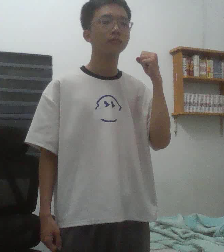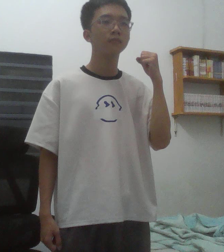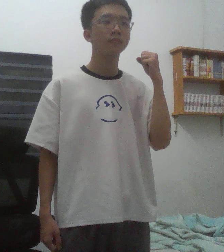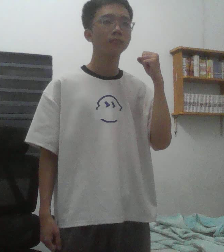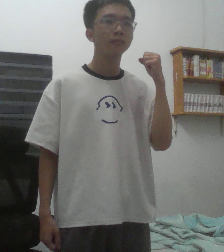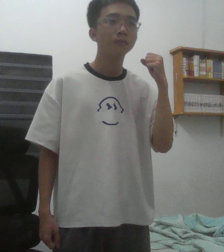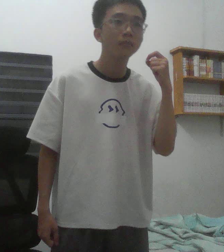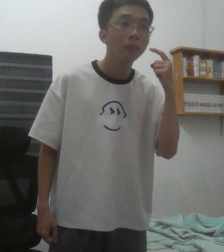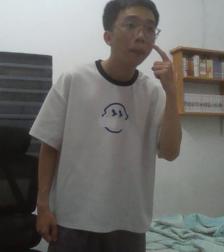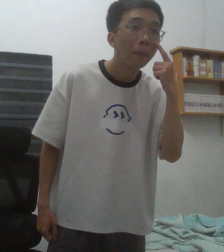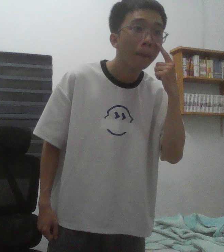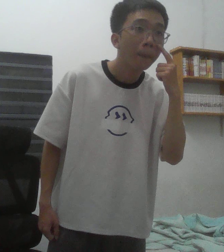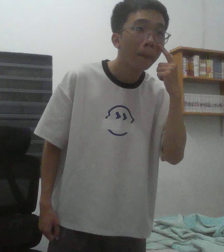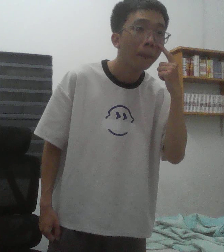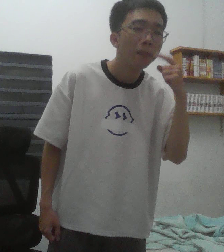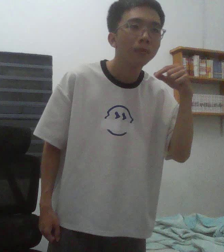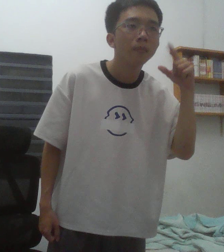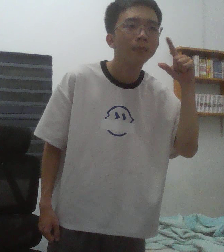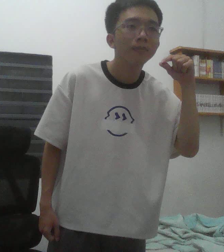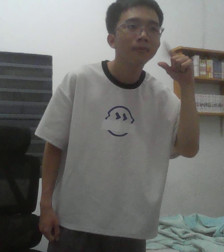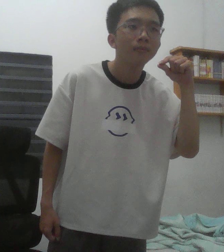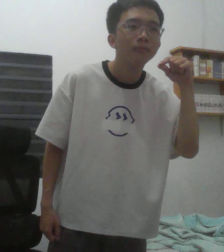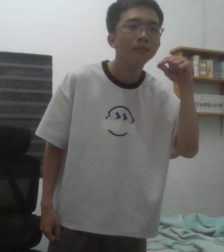lam quen